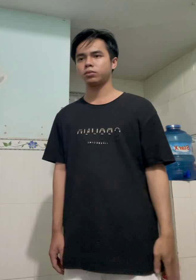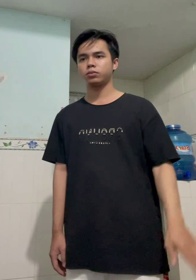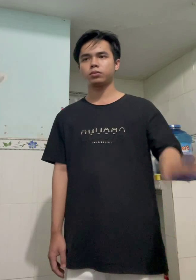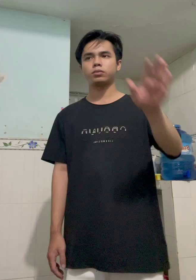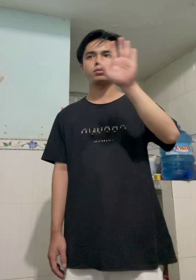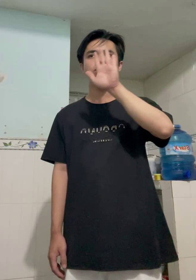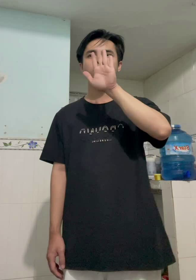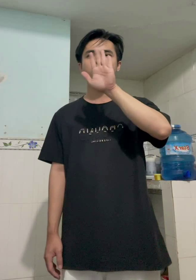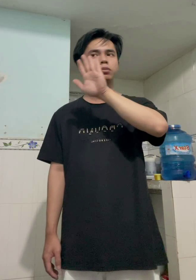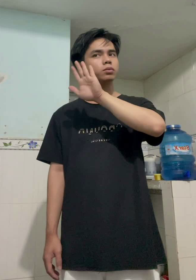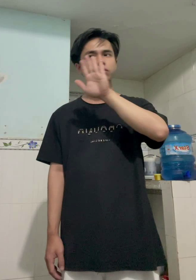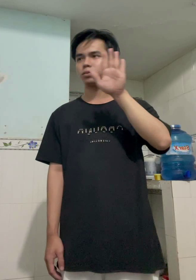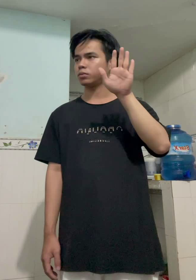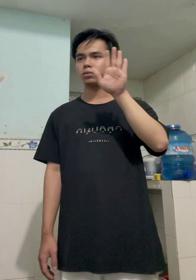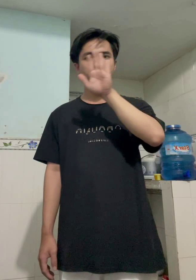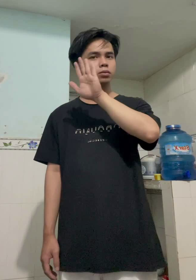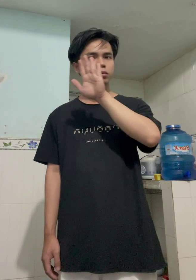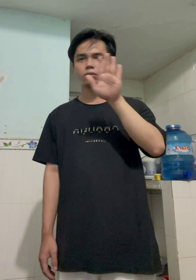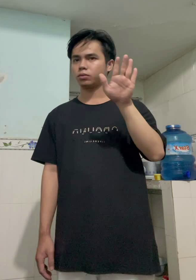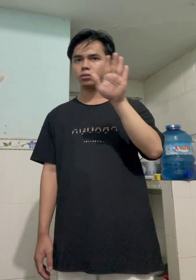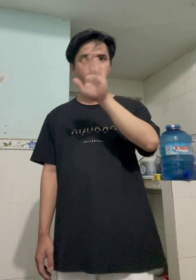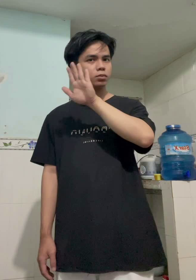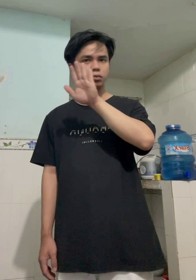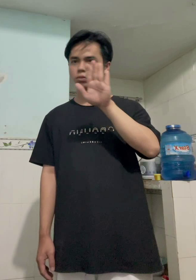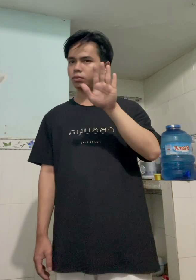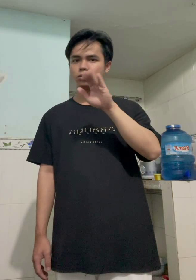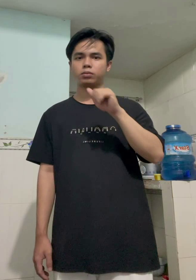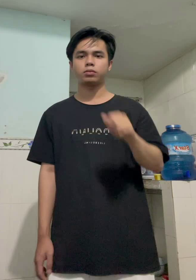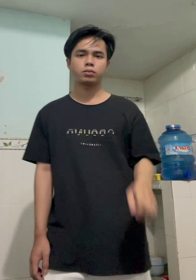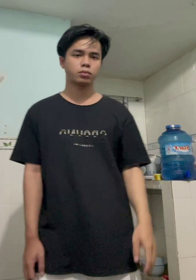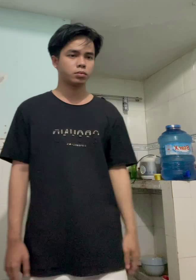khong dong y